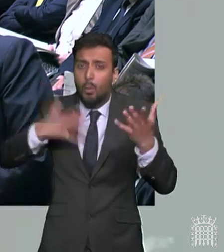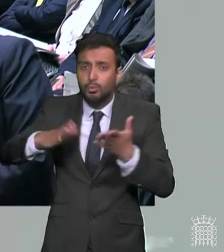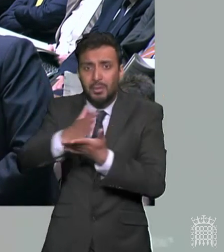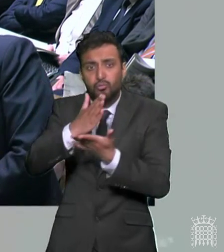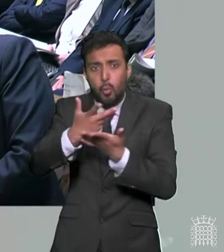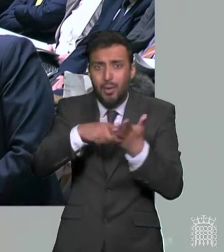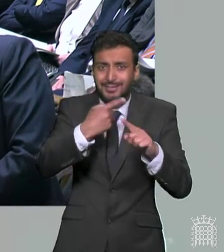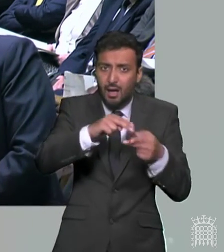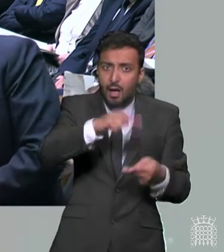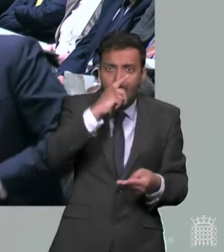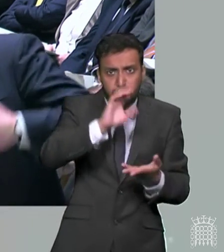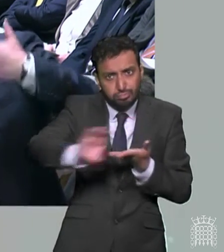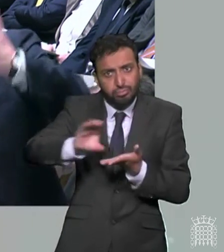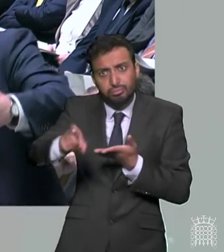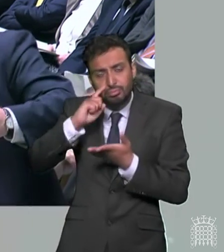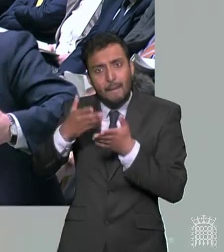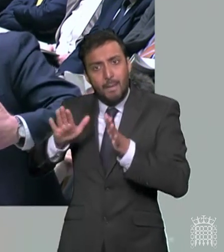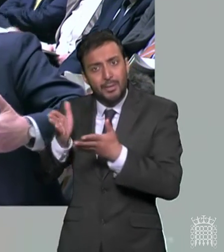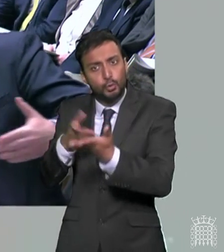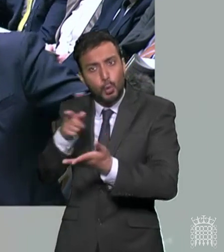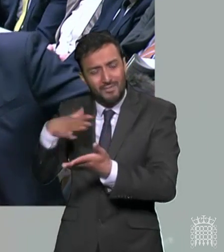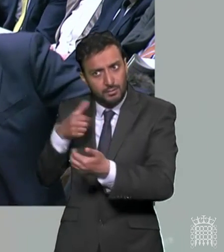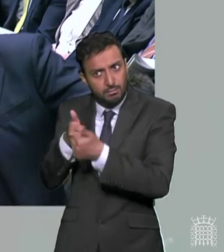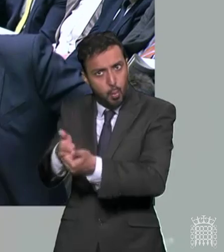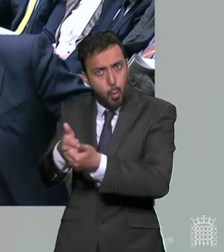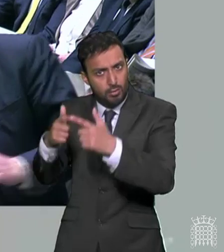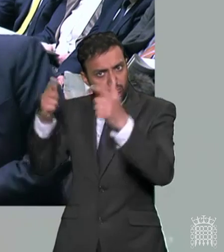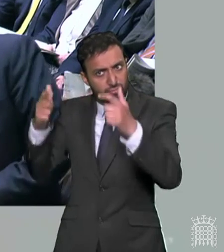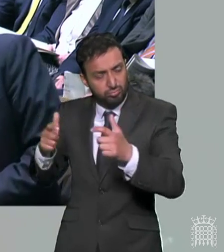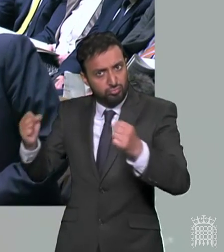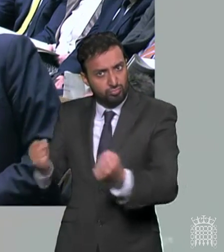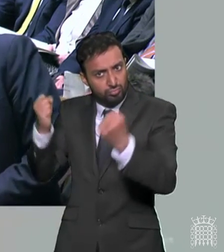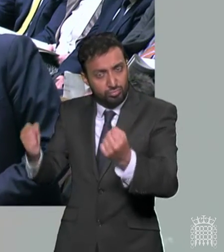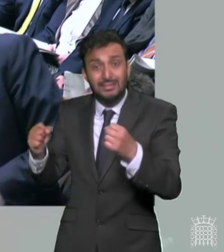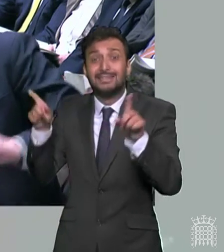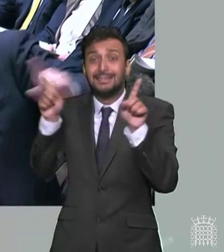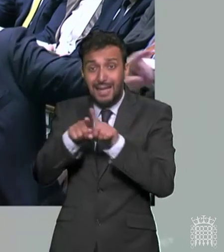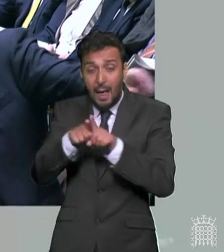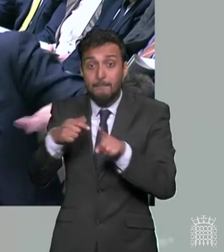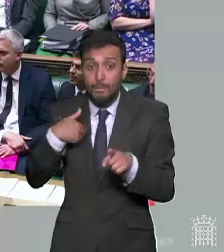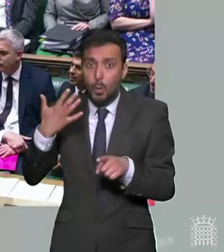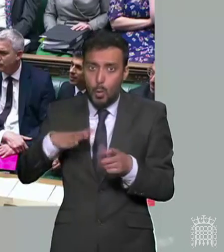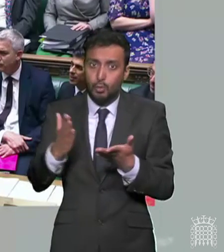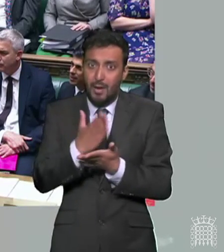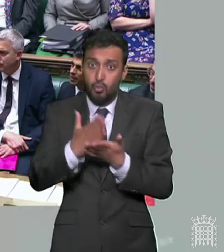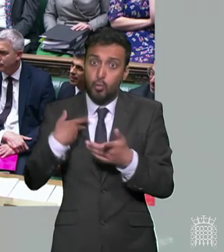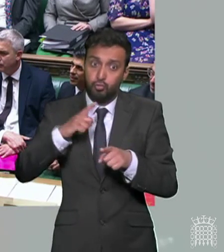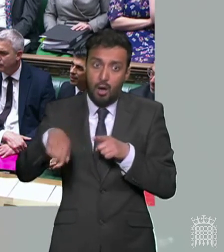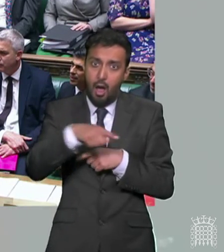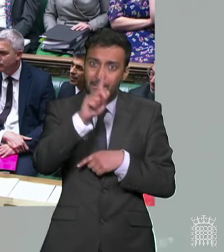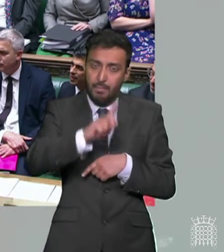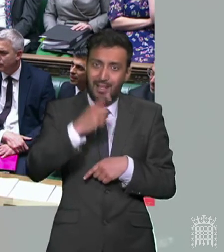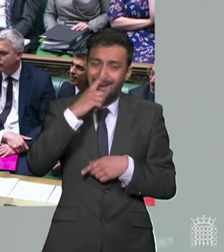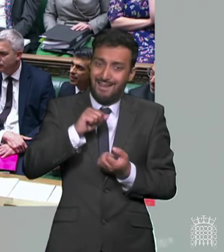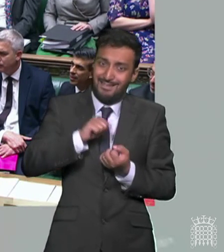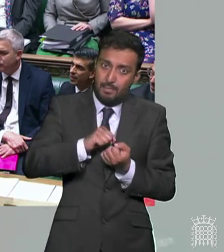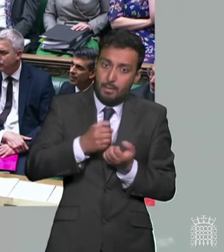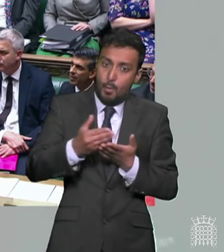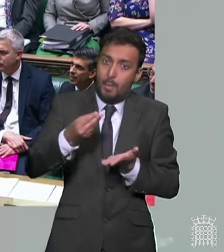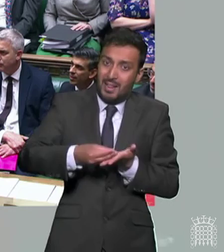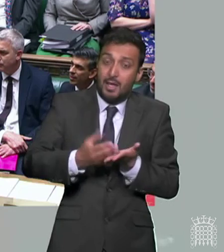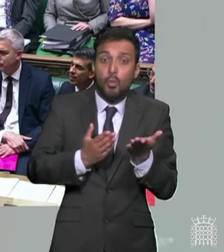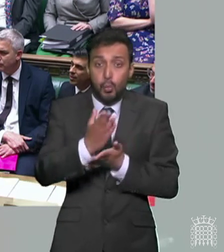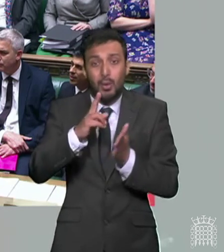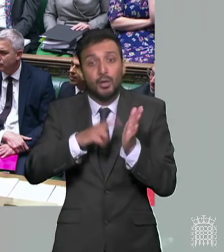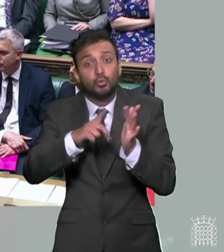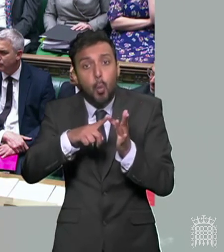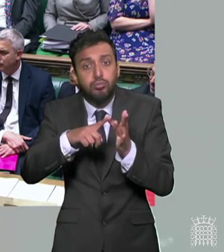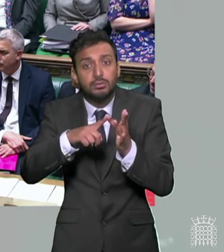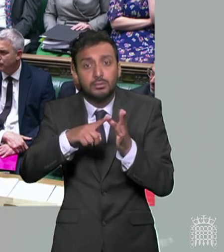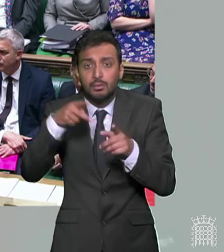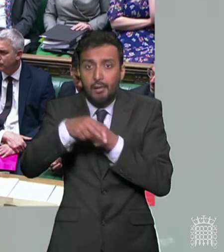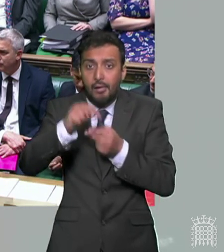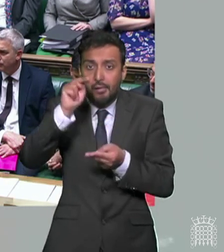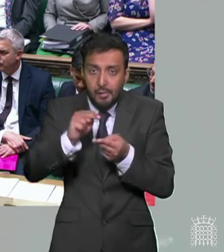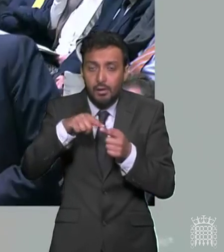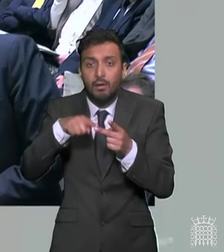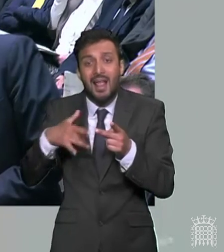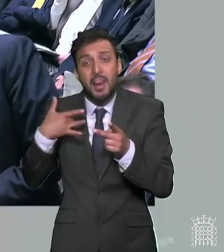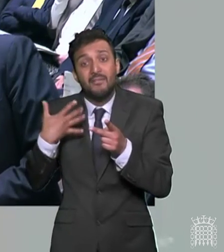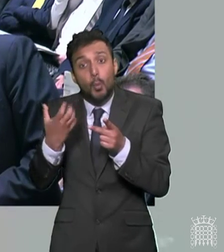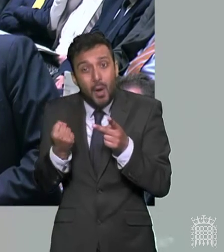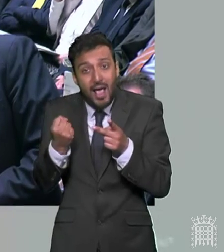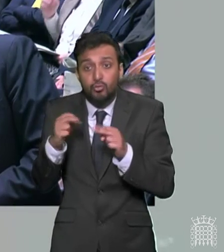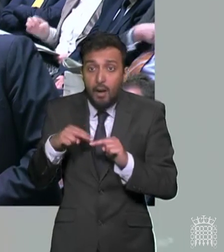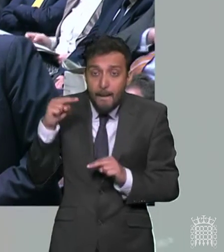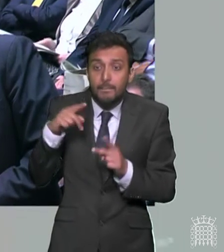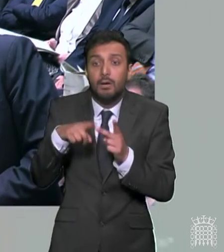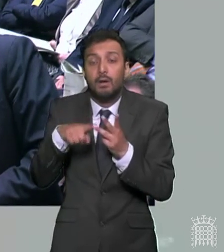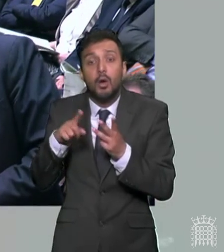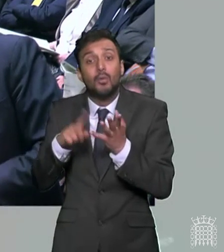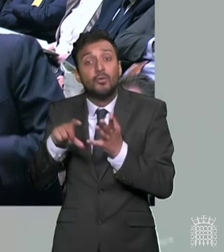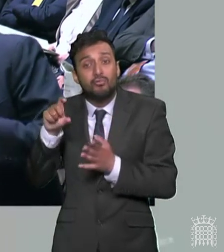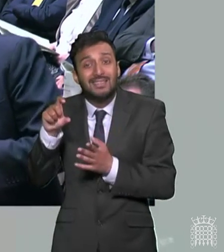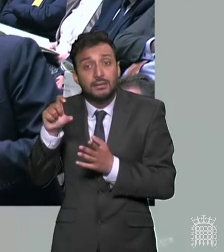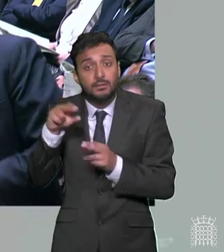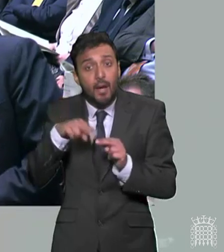What we are also doing is making sure that we put more money back into people’s pockets through the measures I have outlined today, whether through cutting national insurance contributions, lifting the living wage or lifting universal credit.